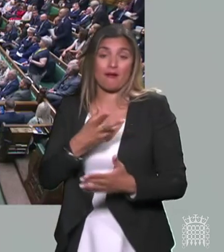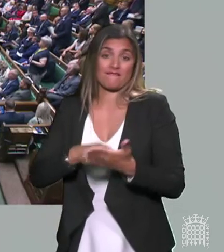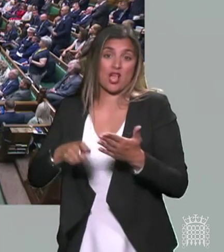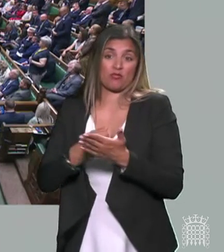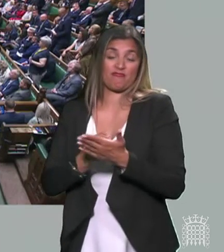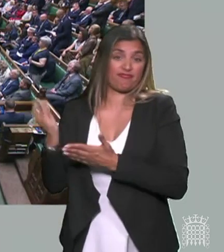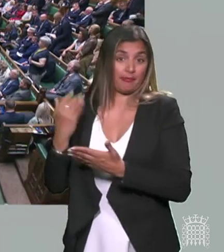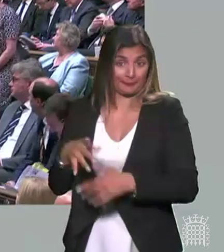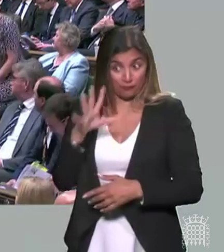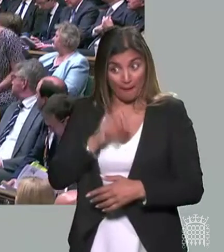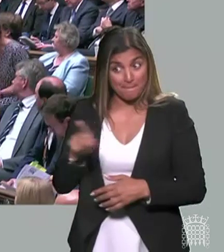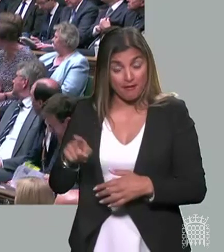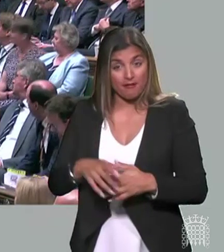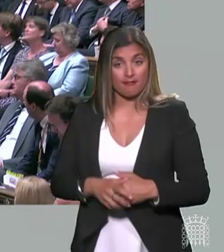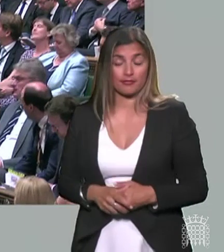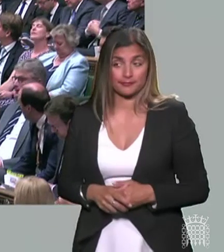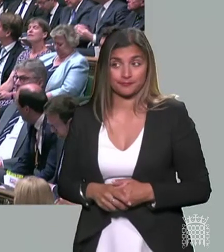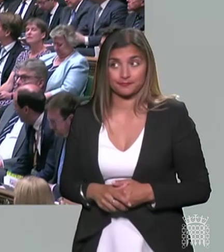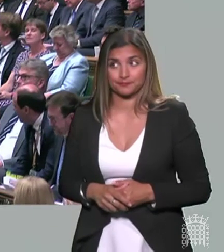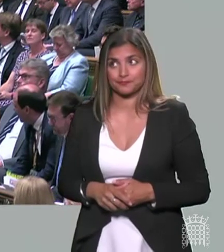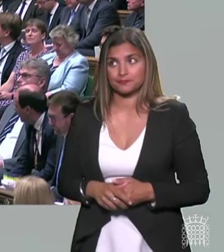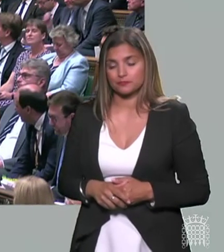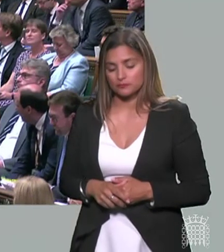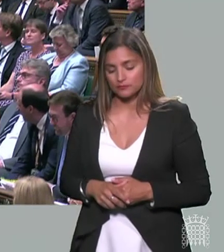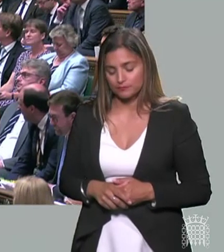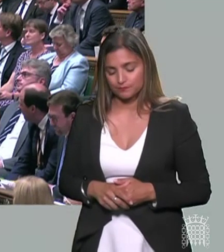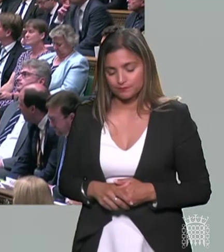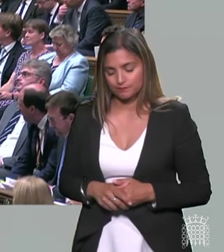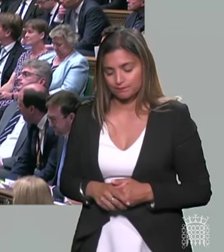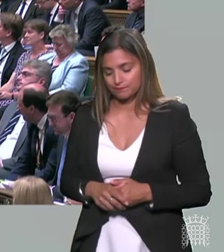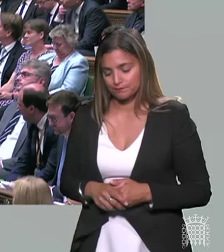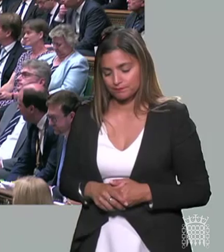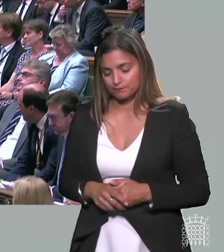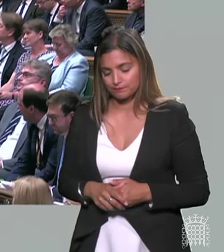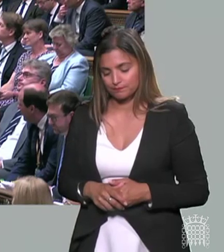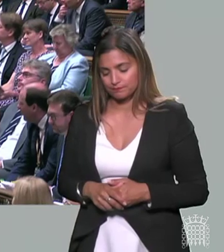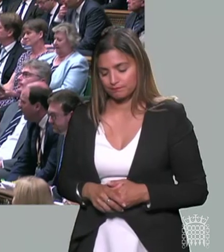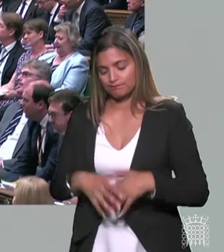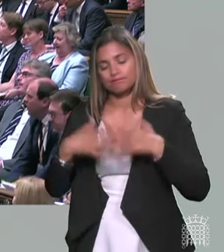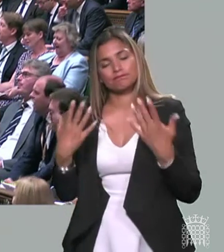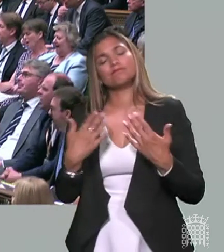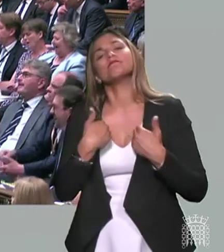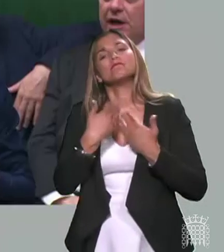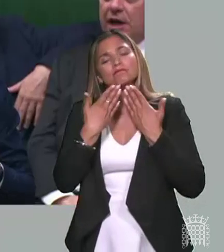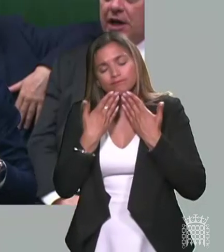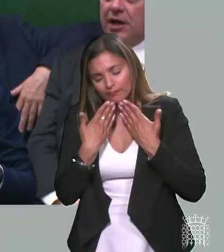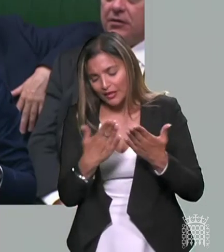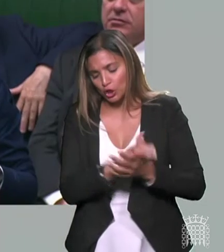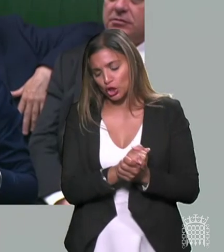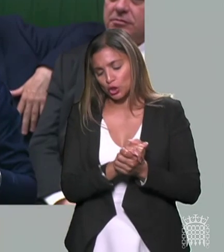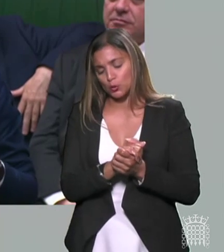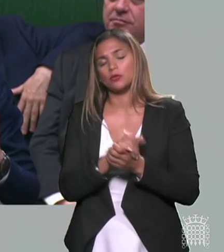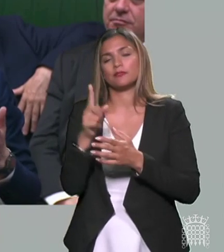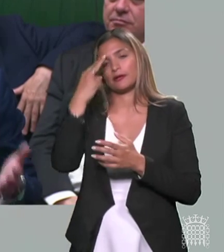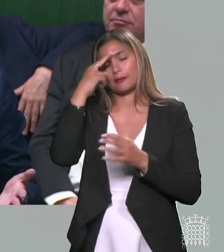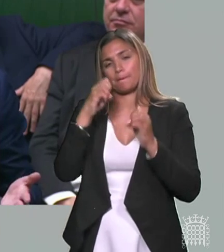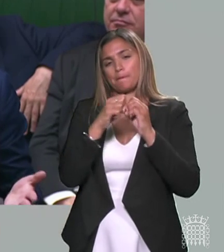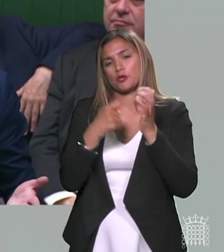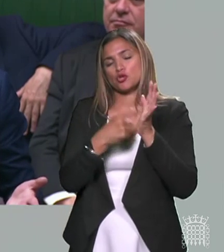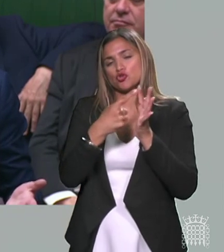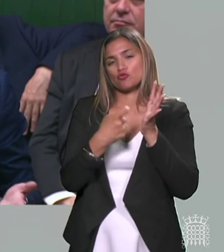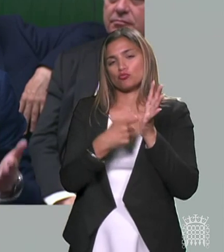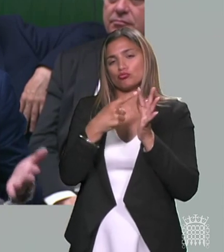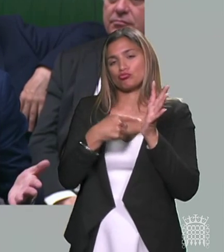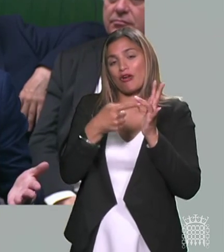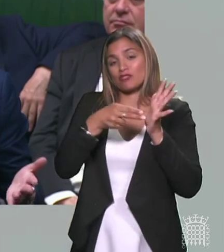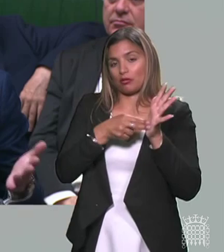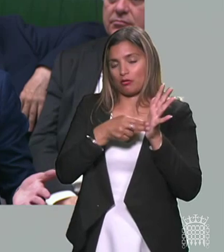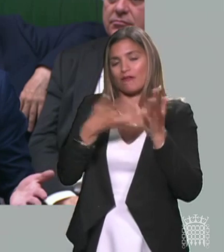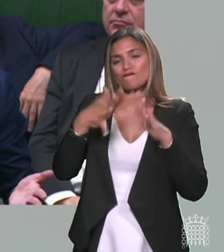I thank the Prime Minister for all he has done to help to level up Stoke-on-Trent.